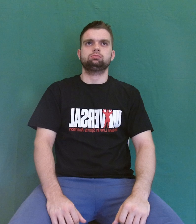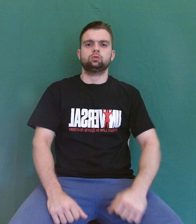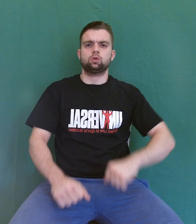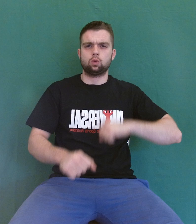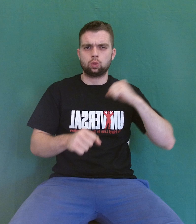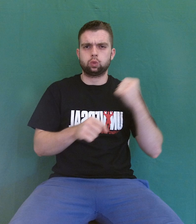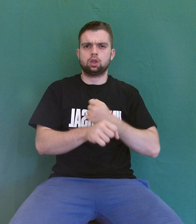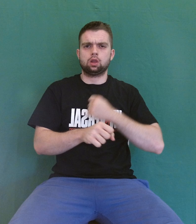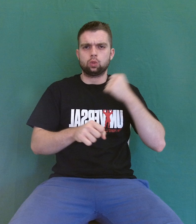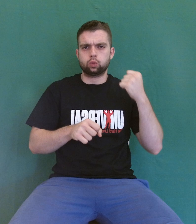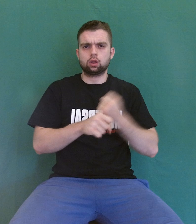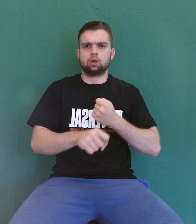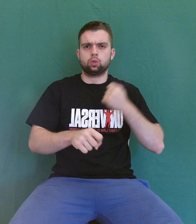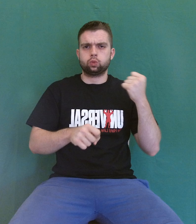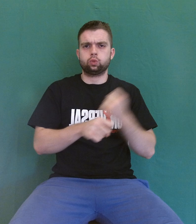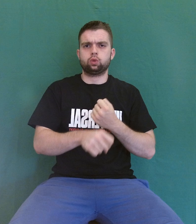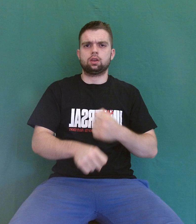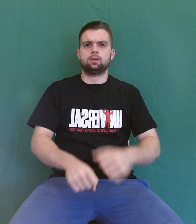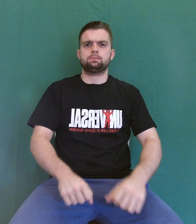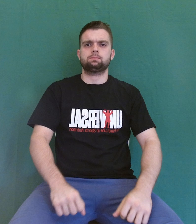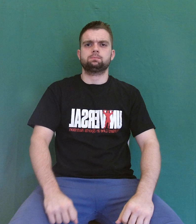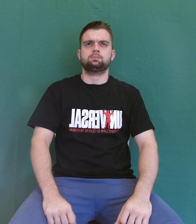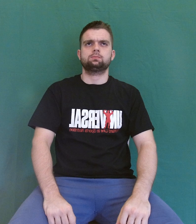ΠΟΛΥ ΔΟΥΛΕΙΑ